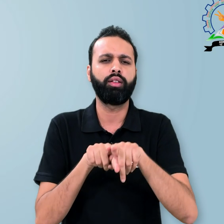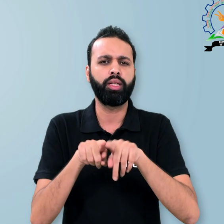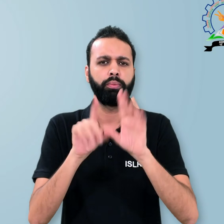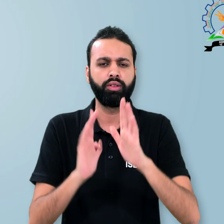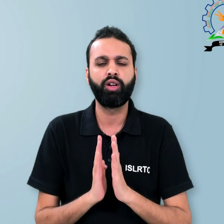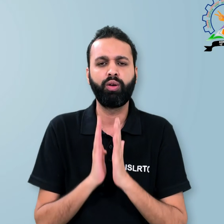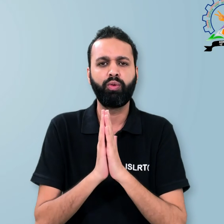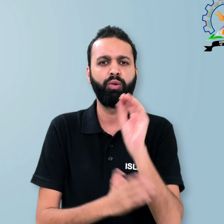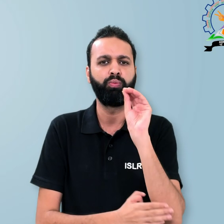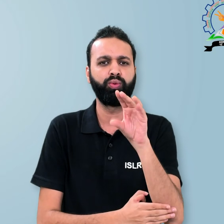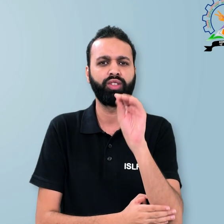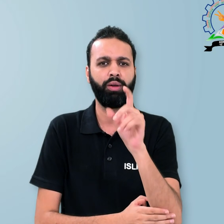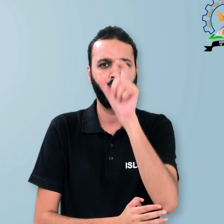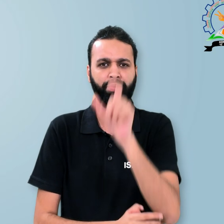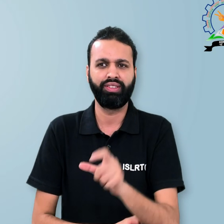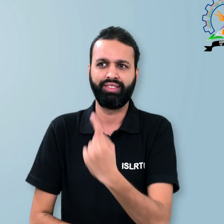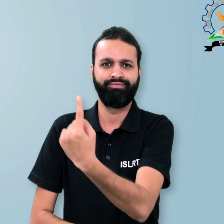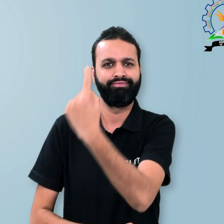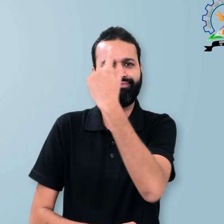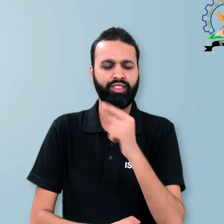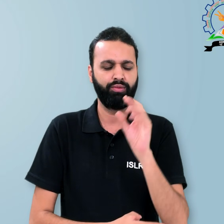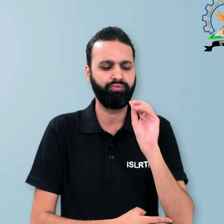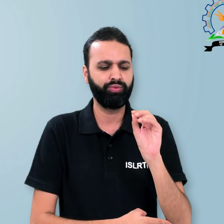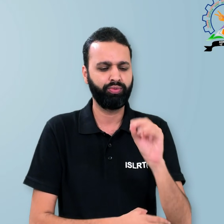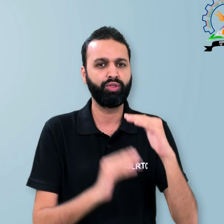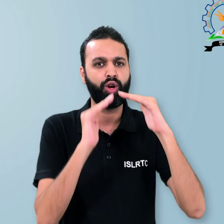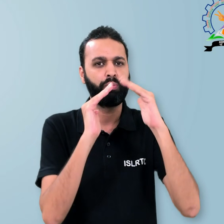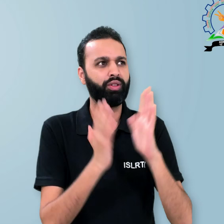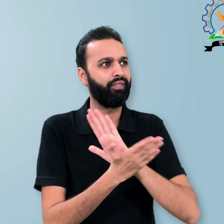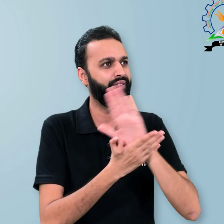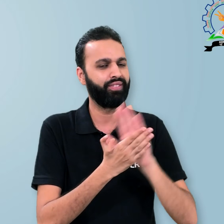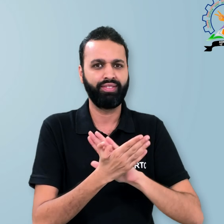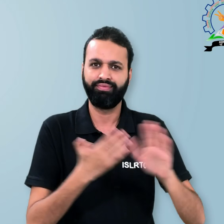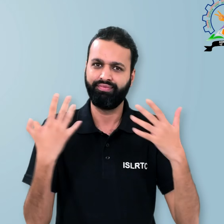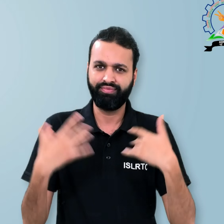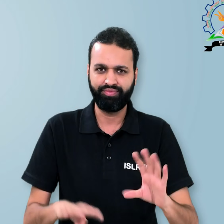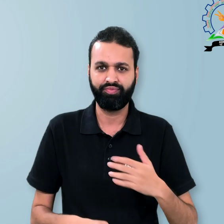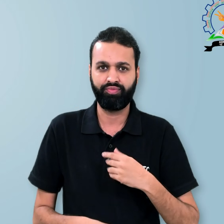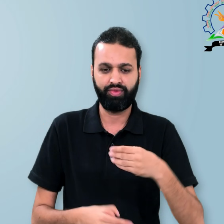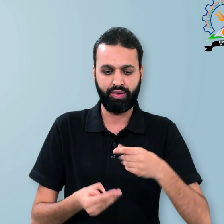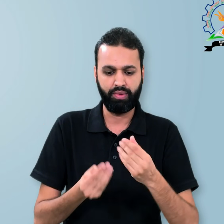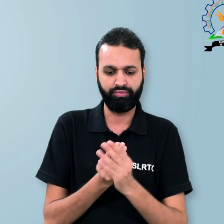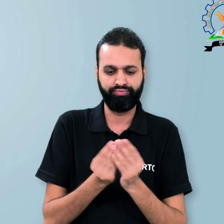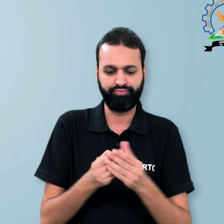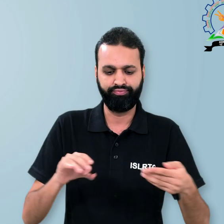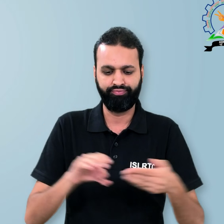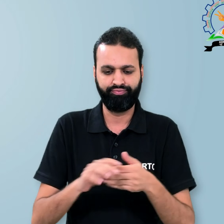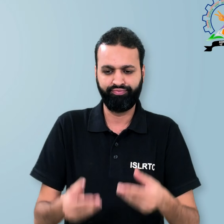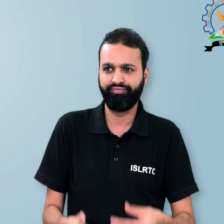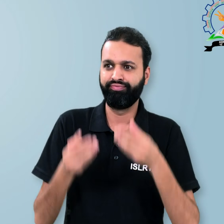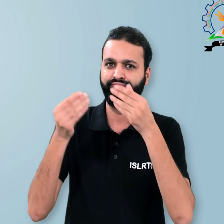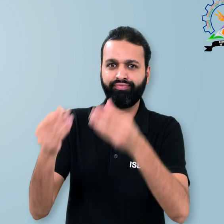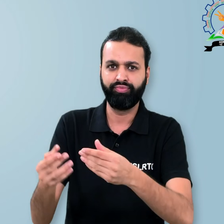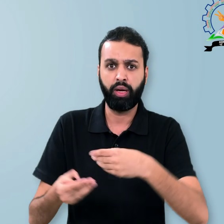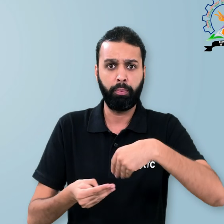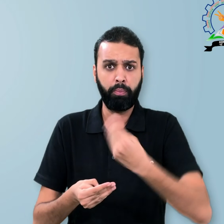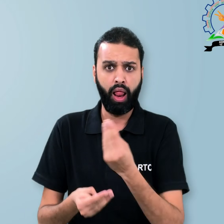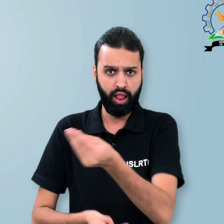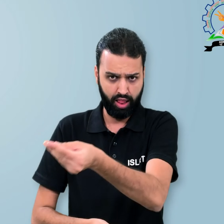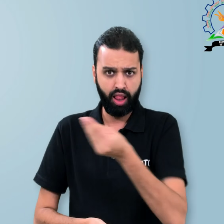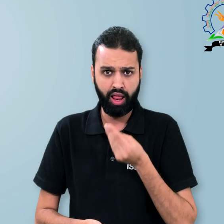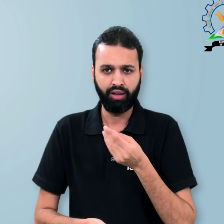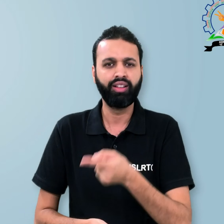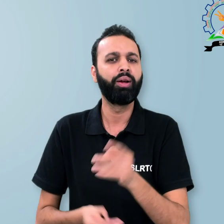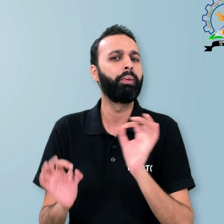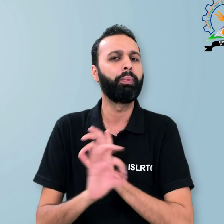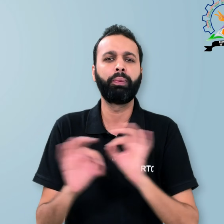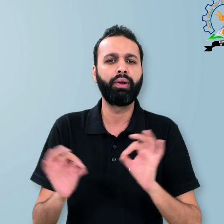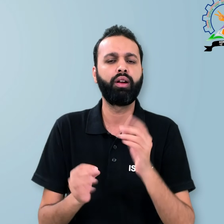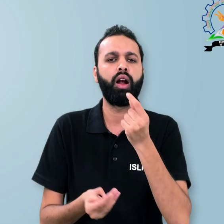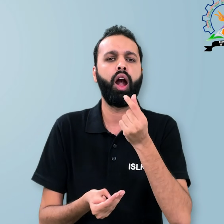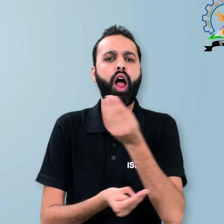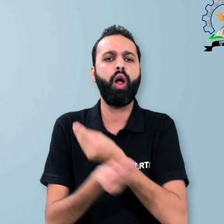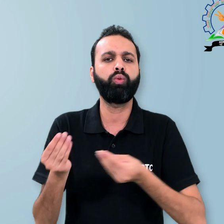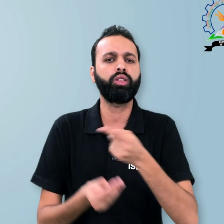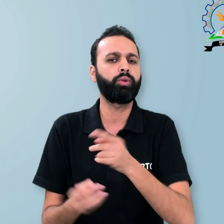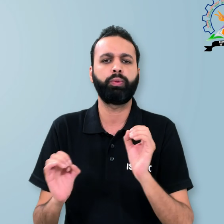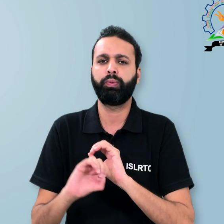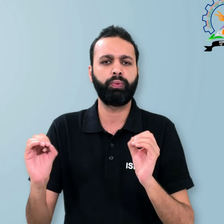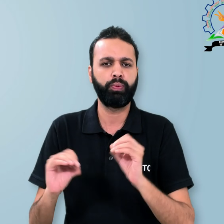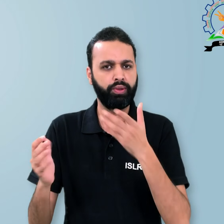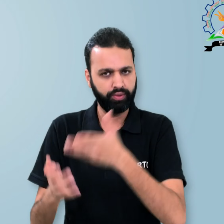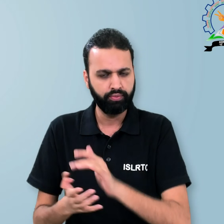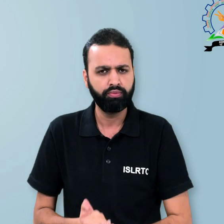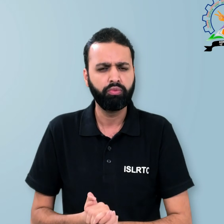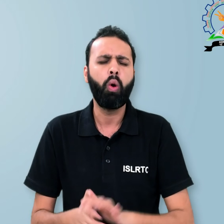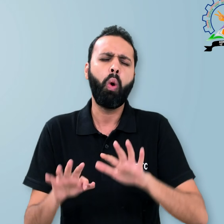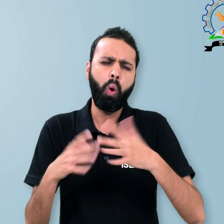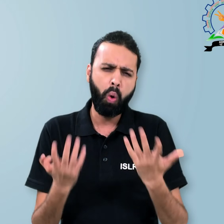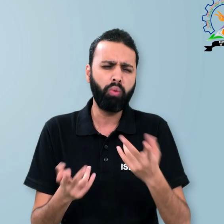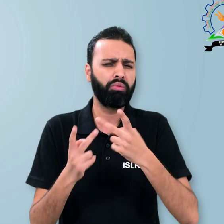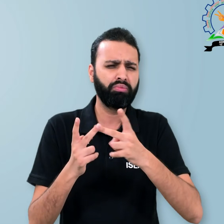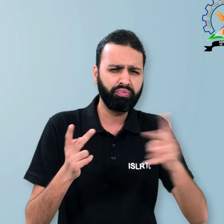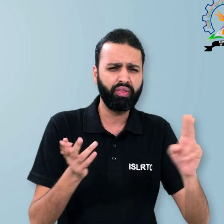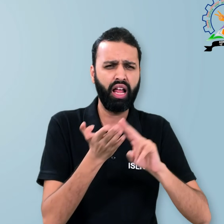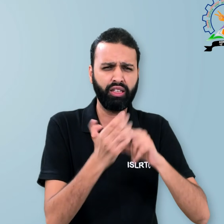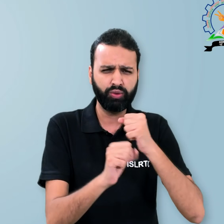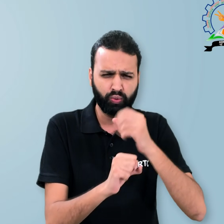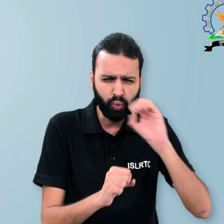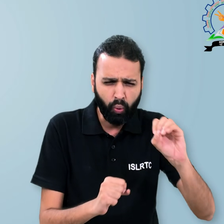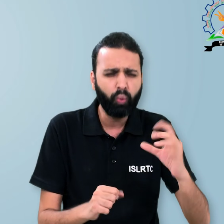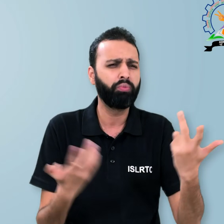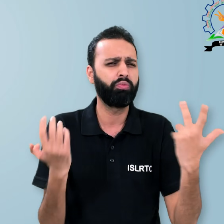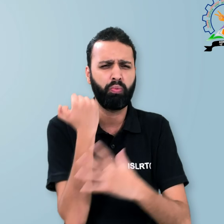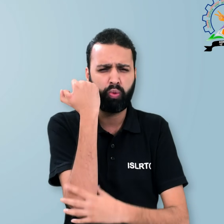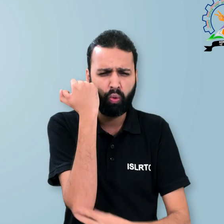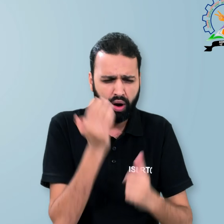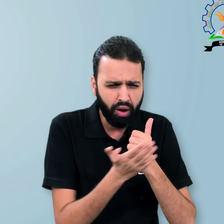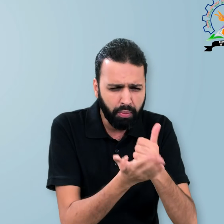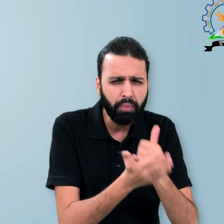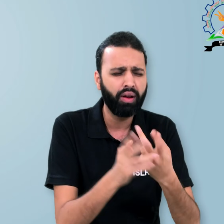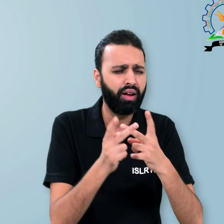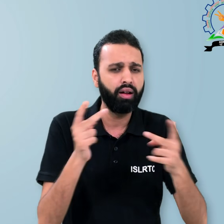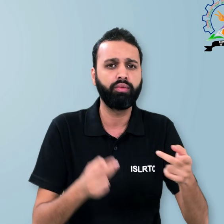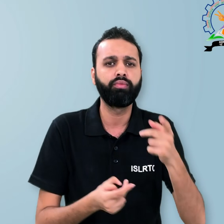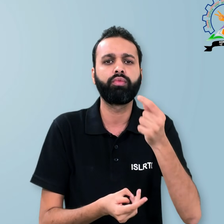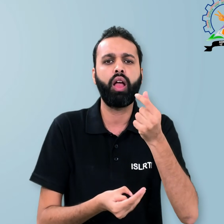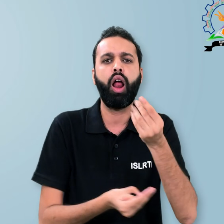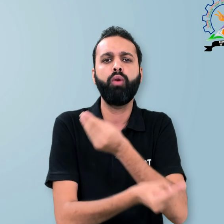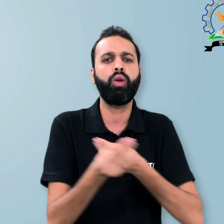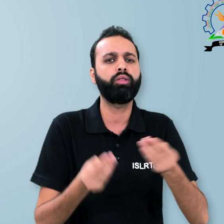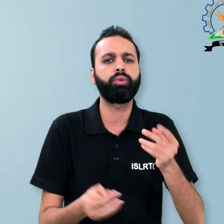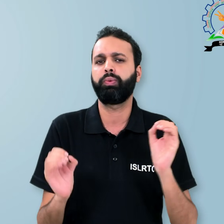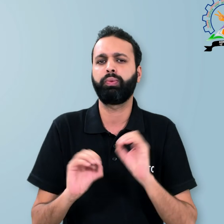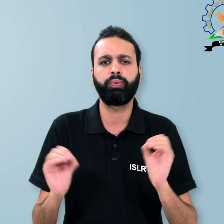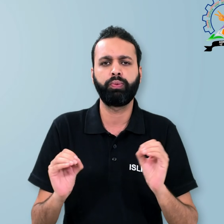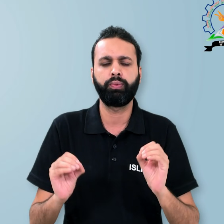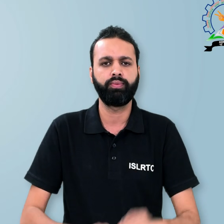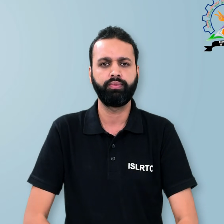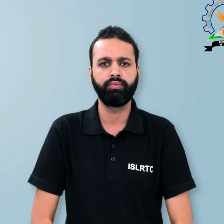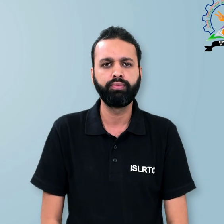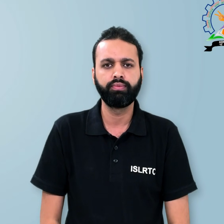These are also called unpaid activities, e.g. Puja-paath, housekeeping, helping the poor or disabled, etc.